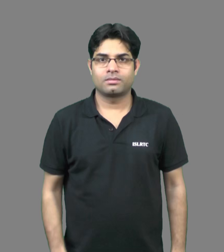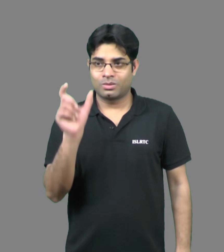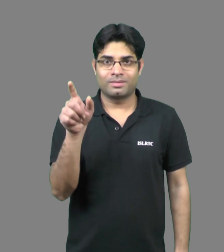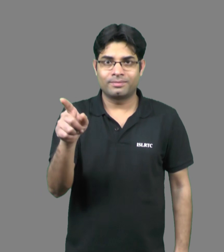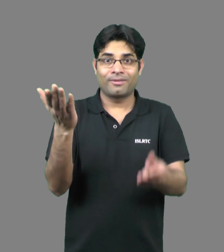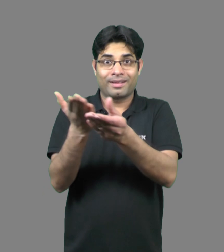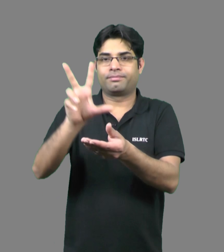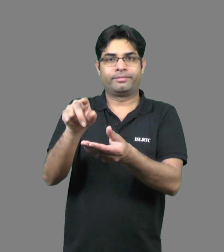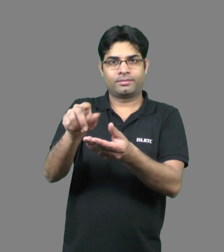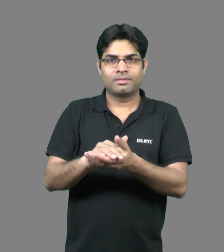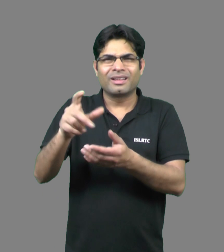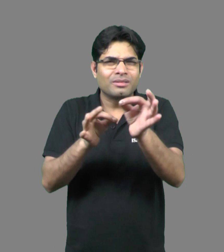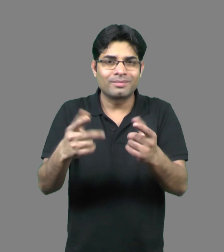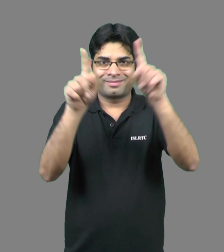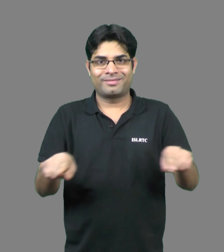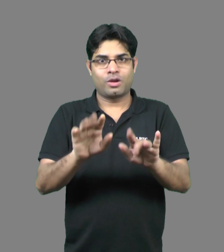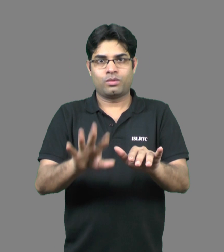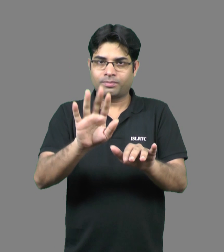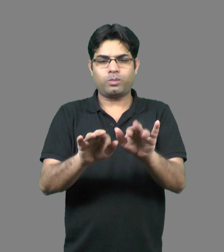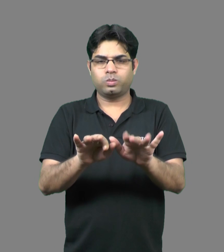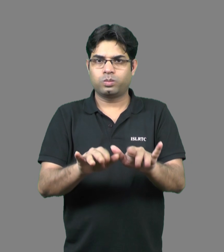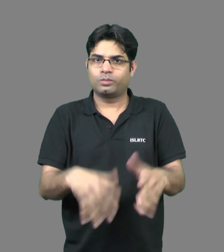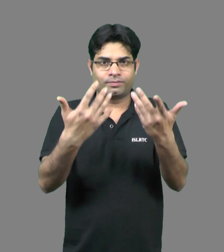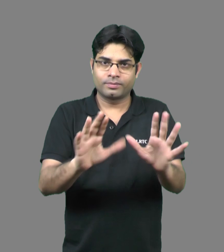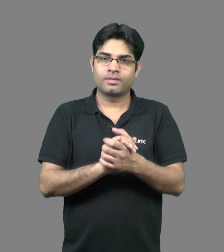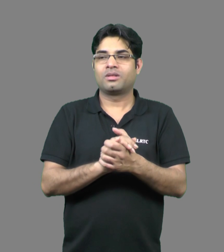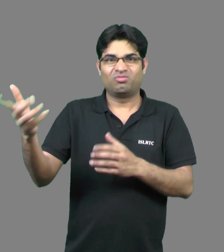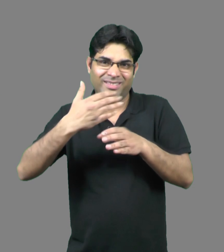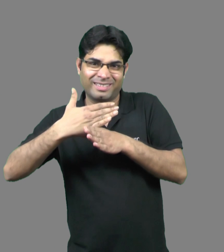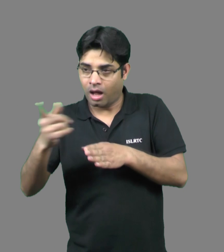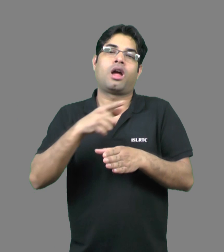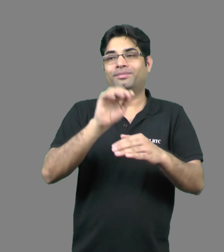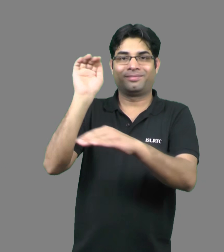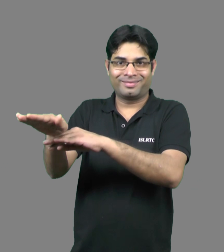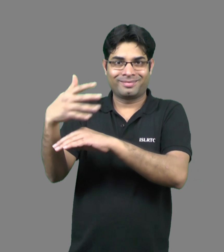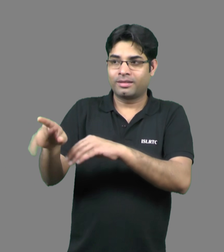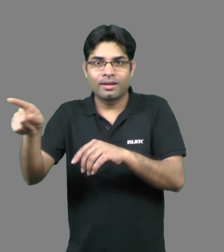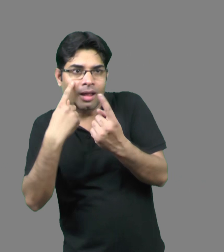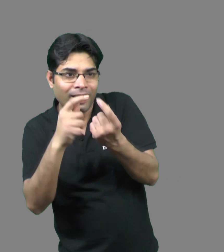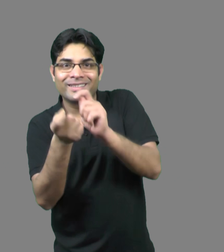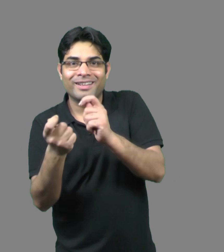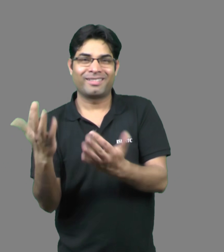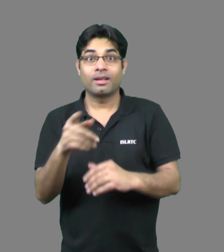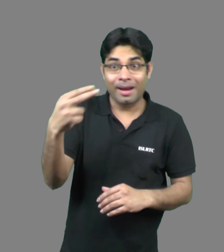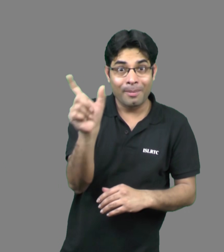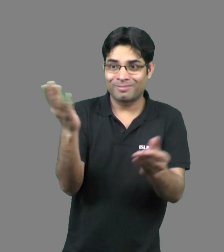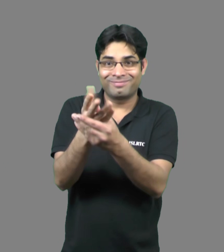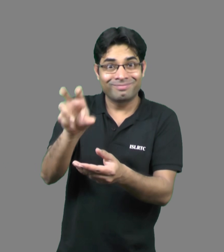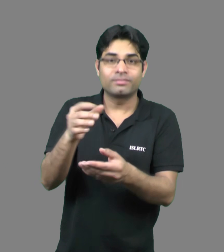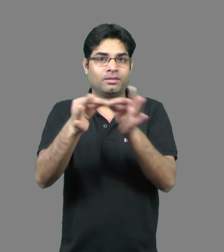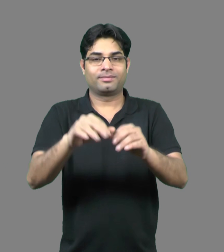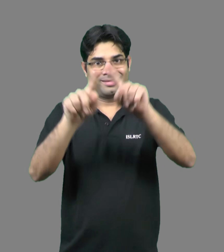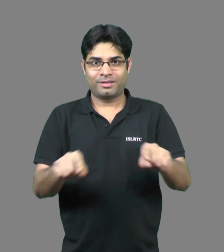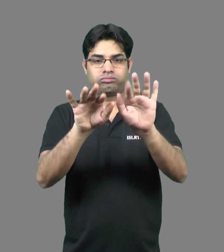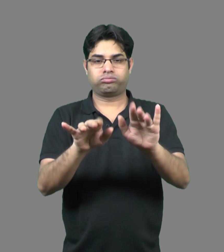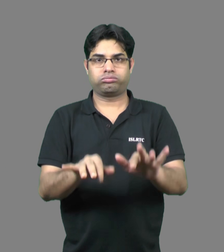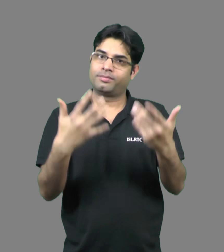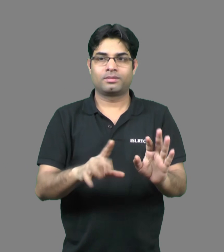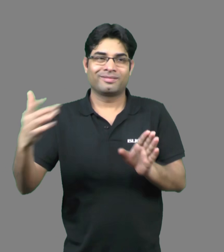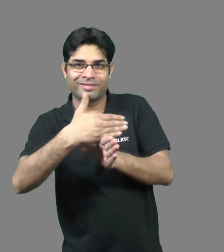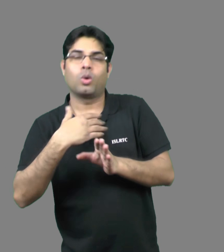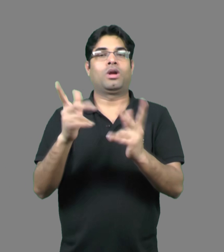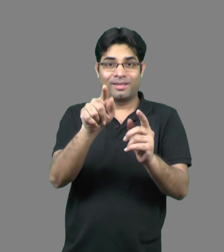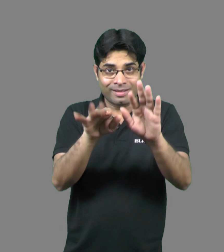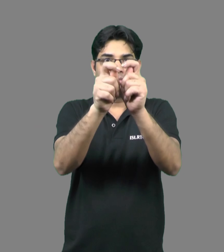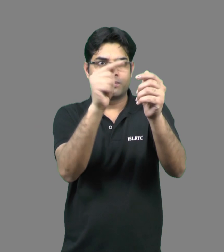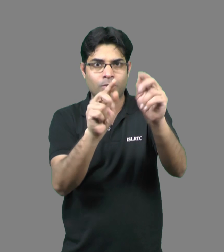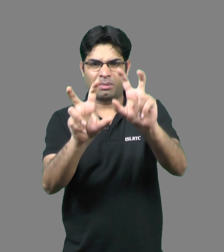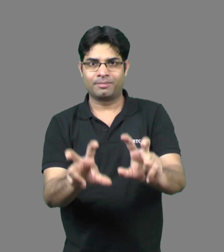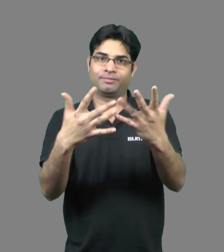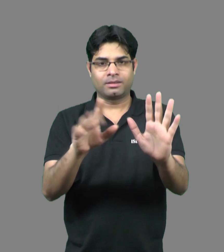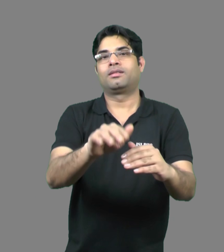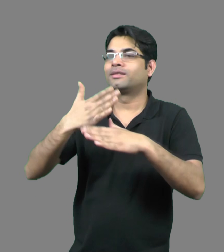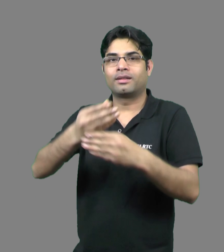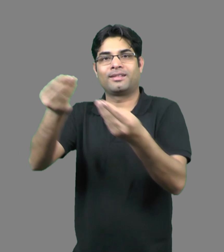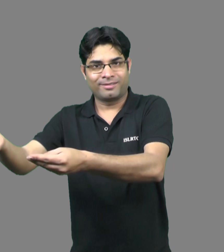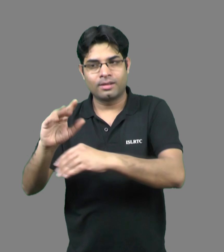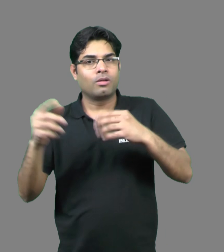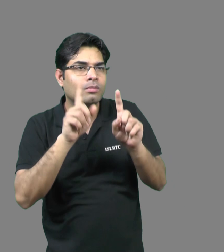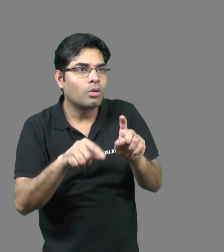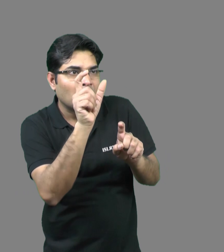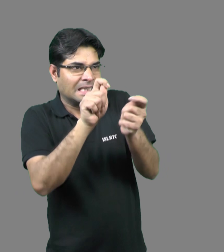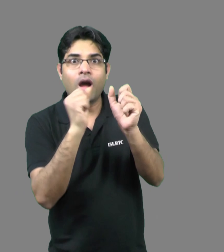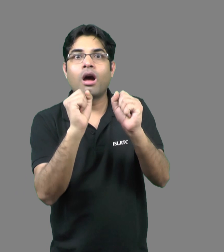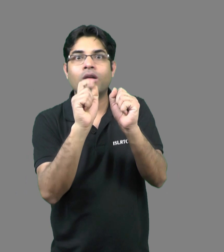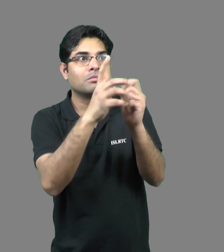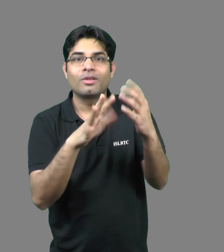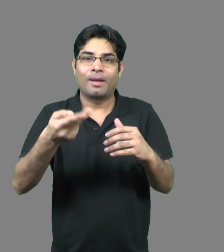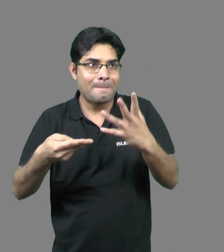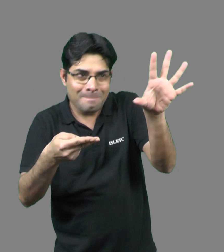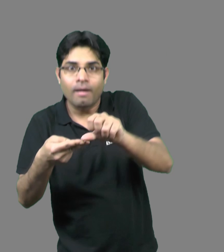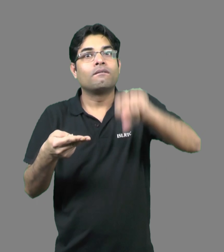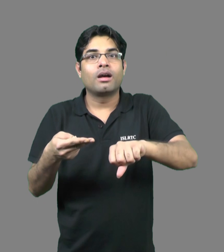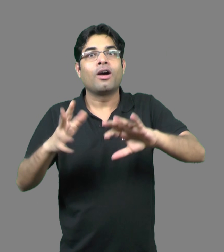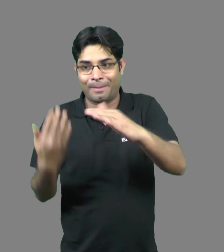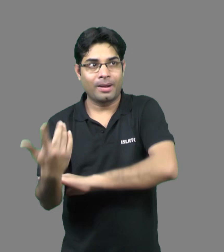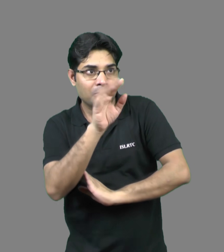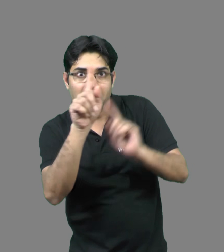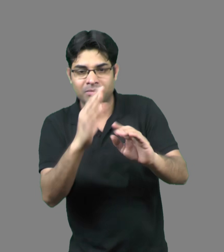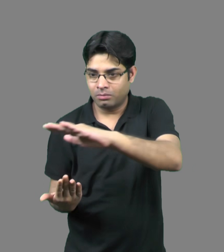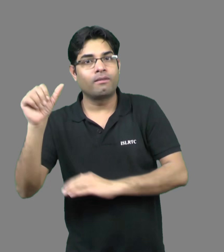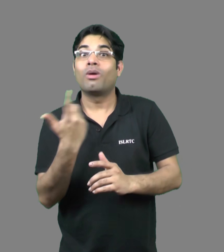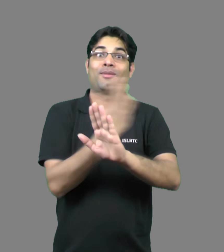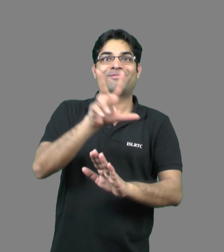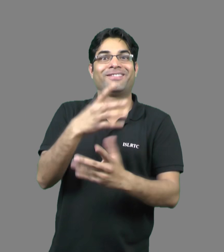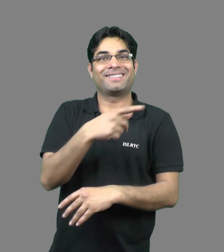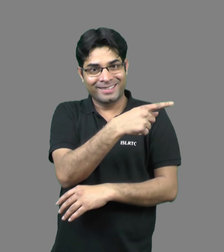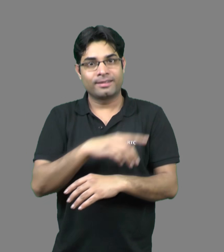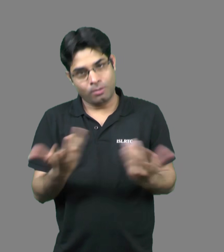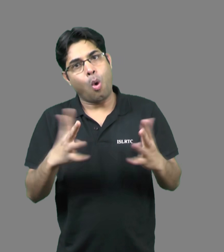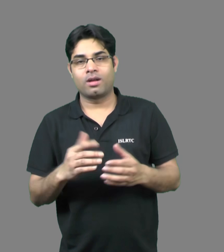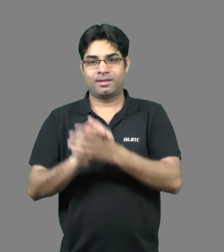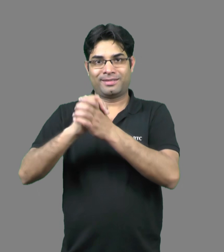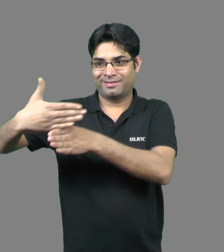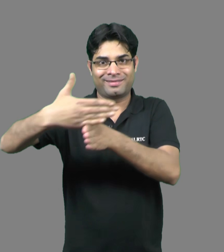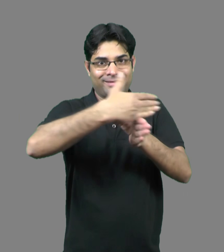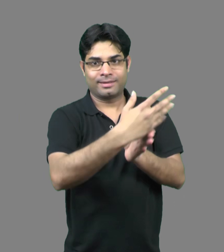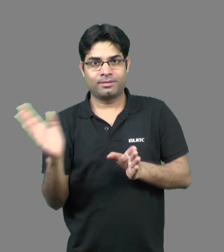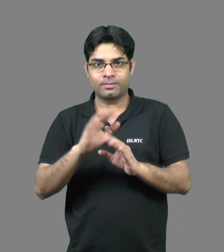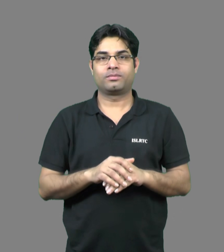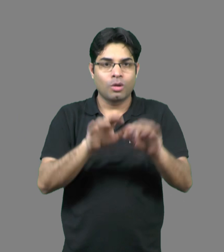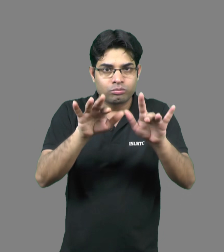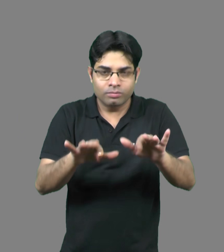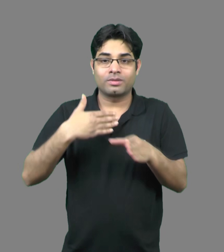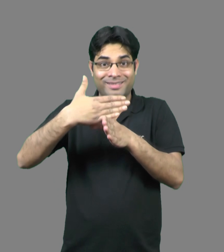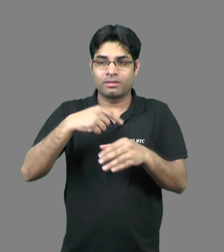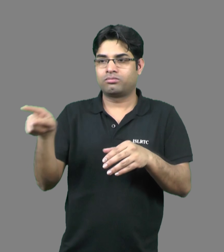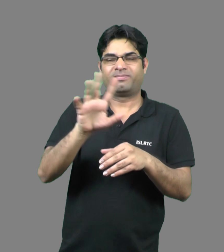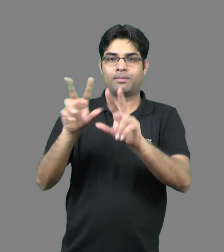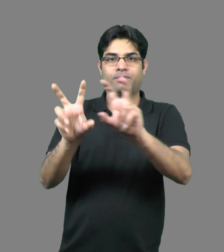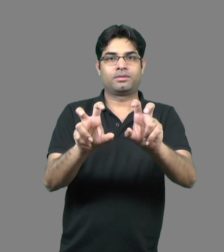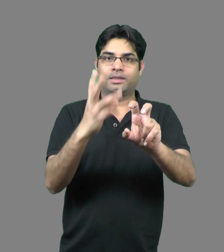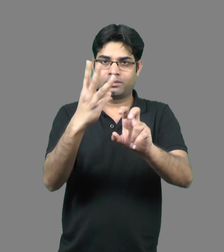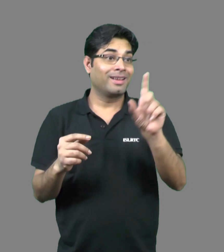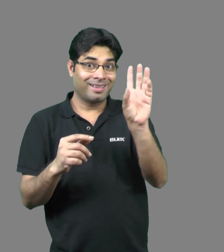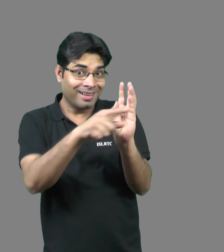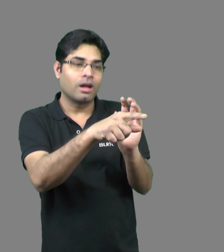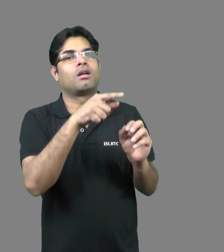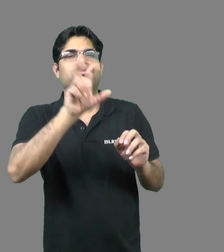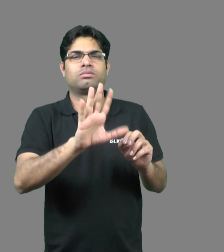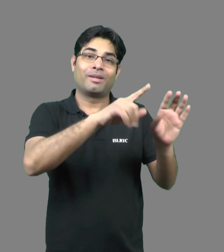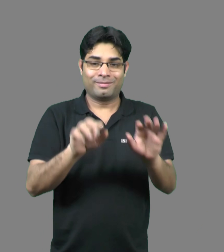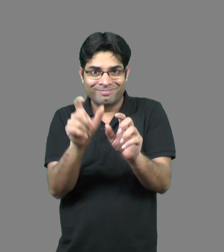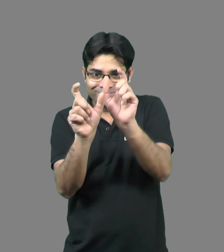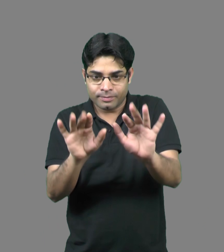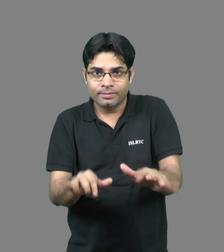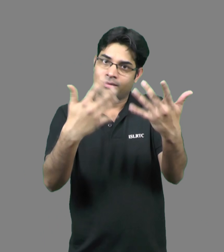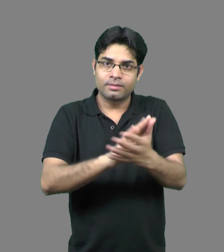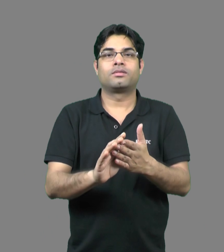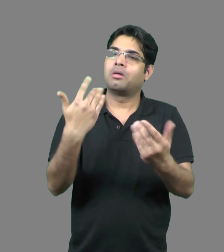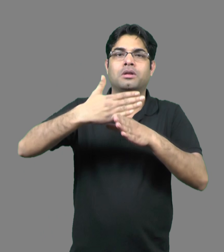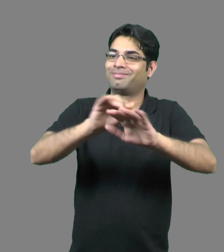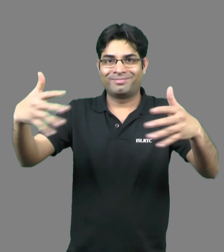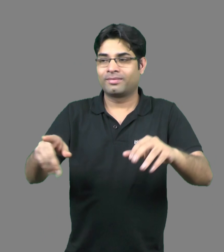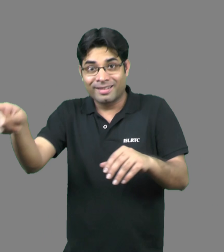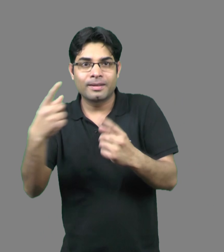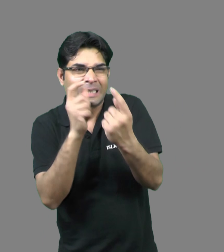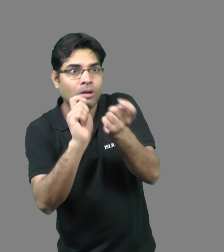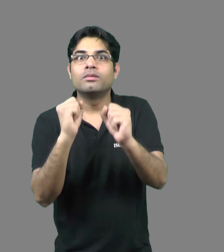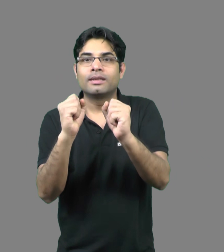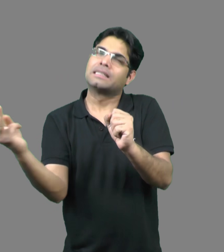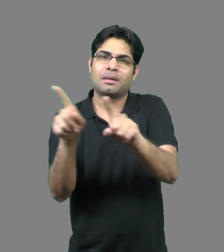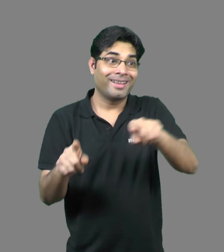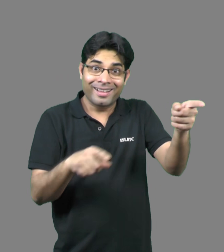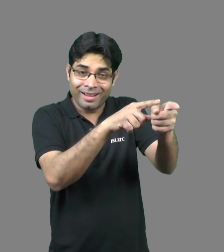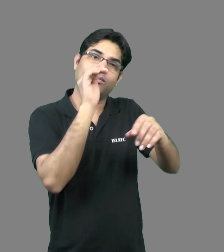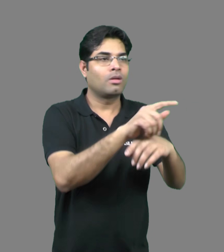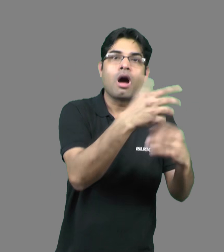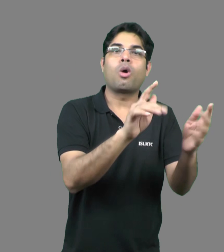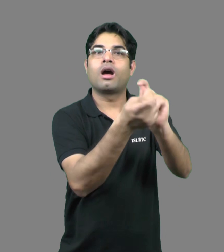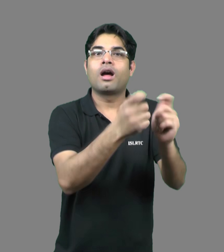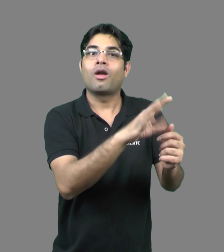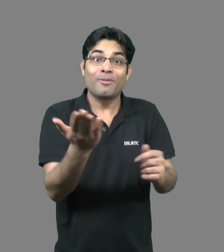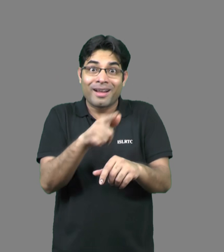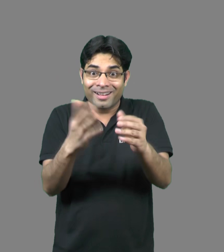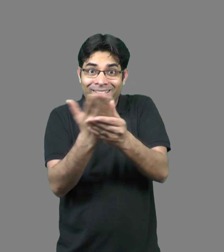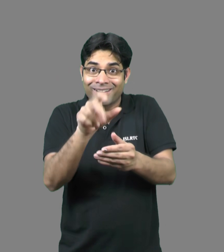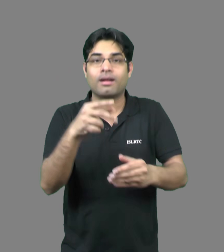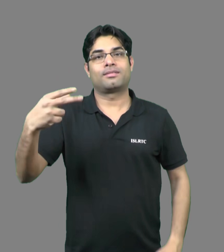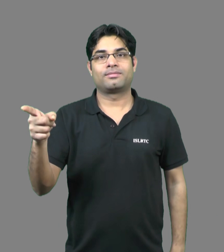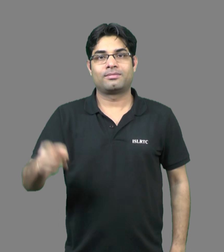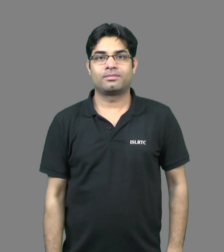Restrict Permission